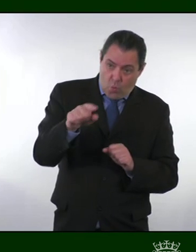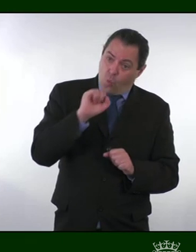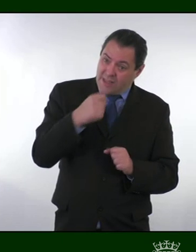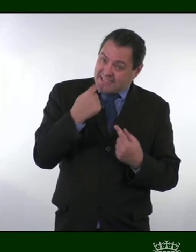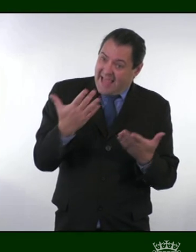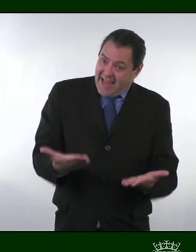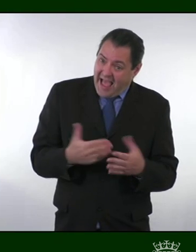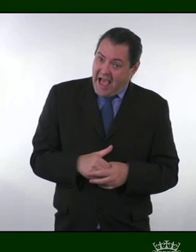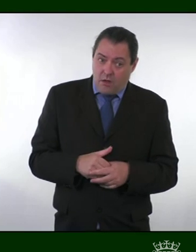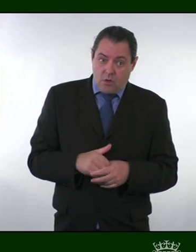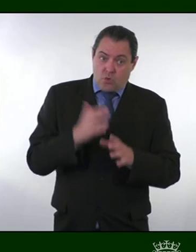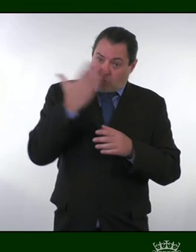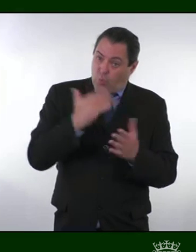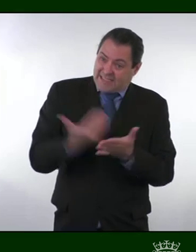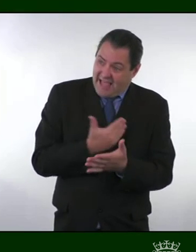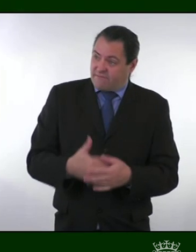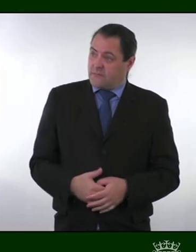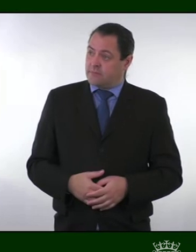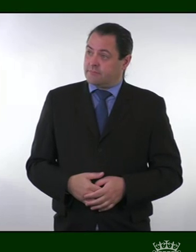Will he now say, “School is safe”?